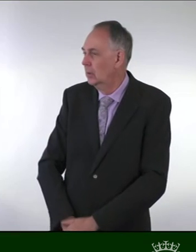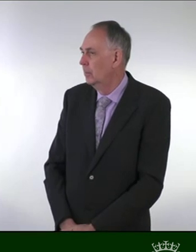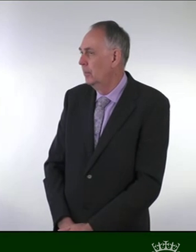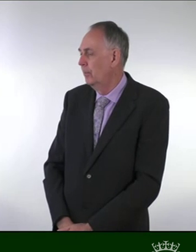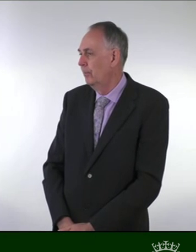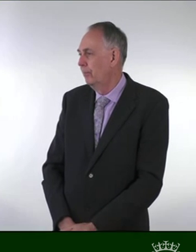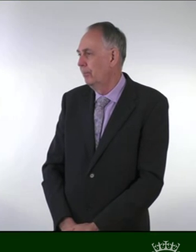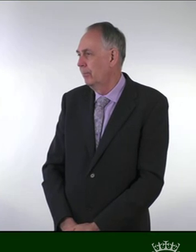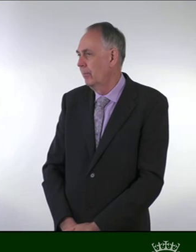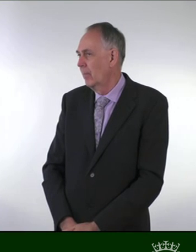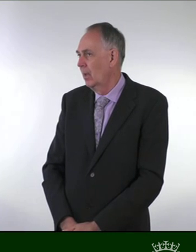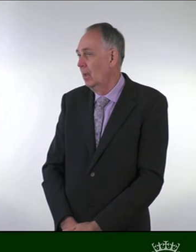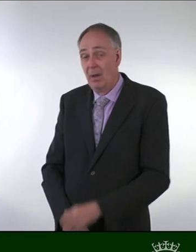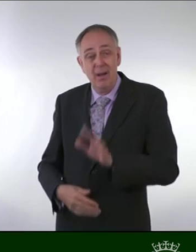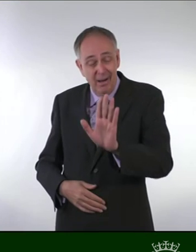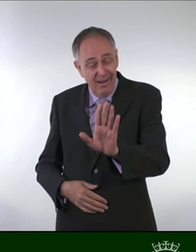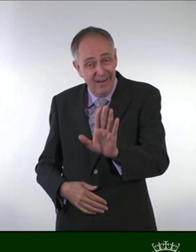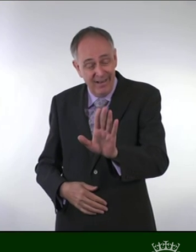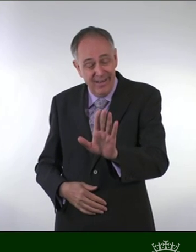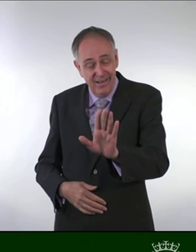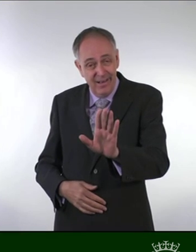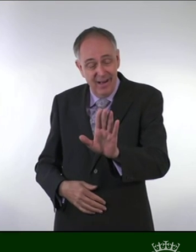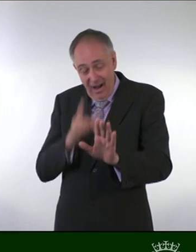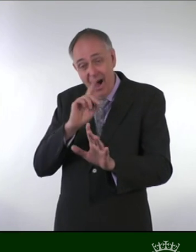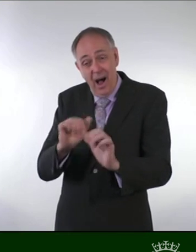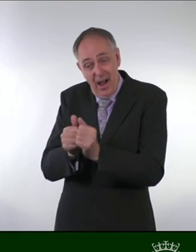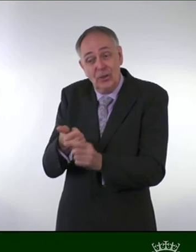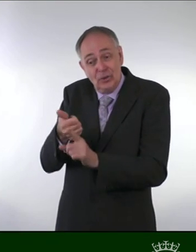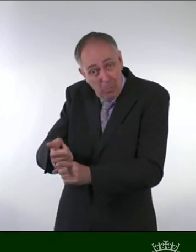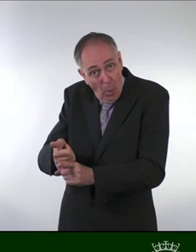It is perfectly possible to support track and trace and to point out the problems.